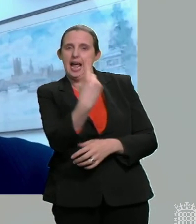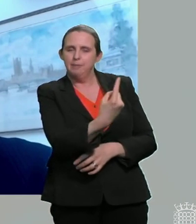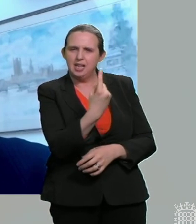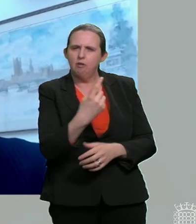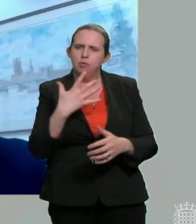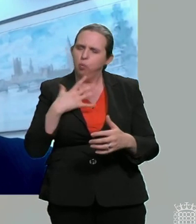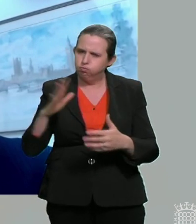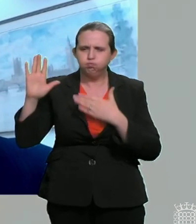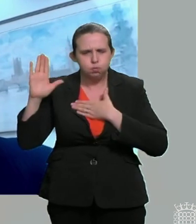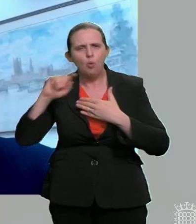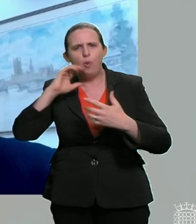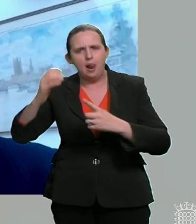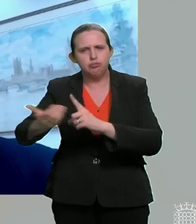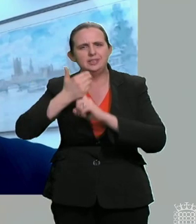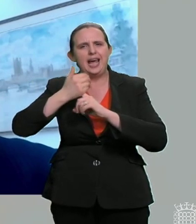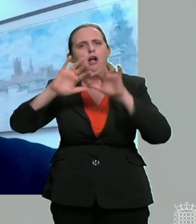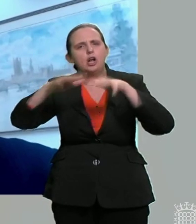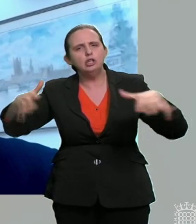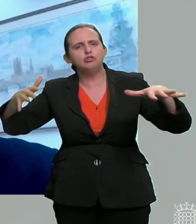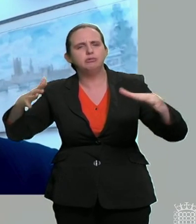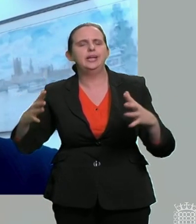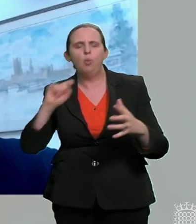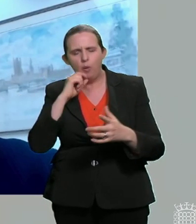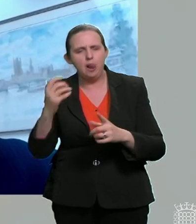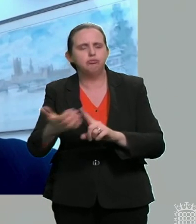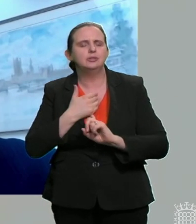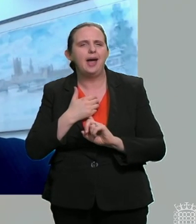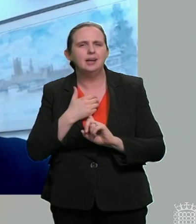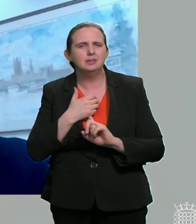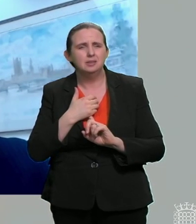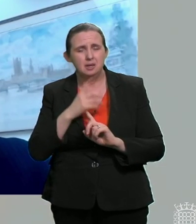The countryside is more than just a bit of green belt around the home counties.